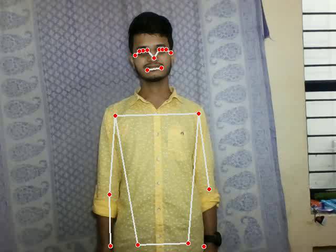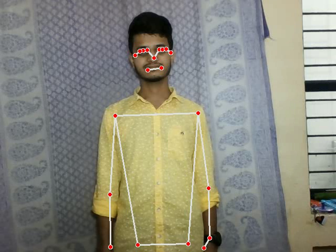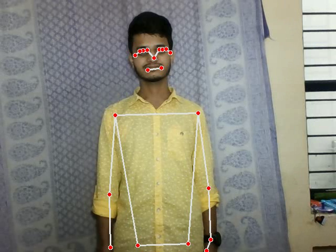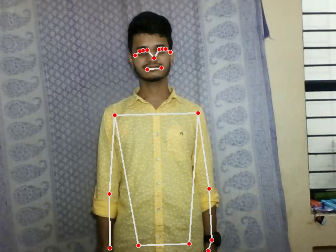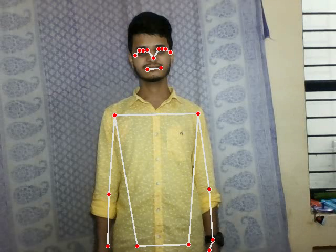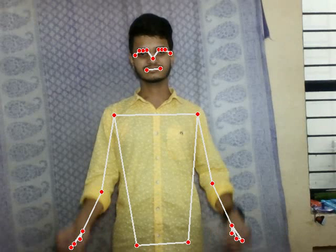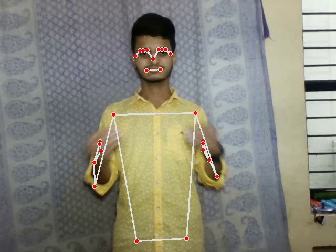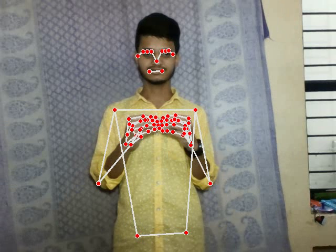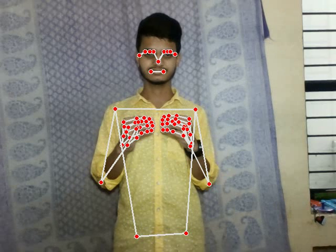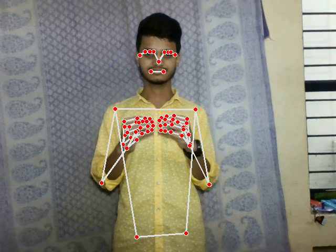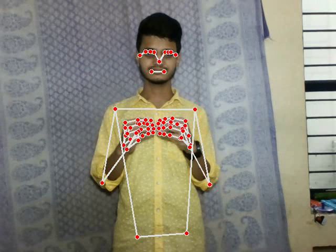more